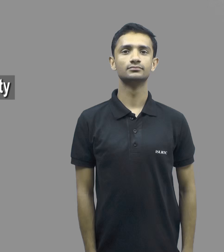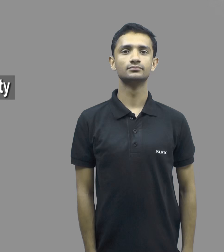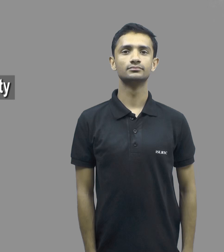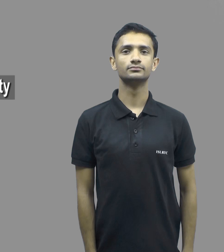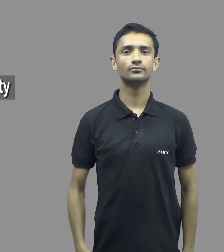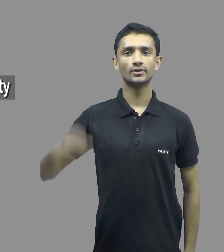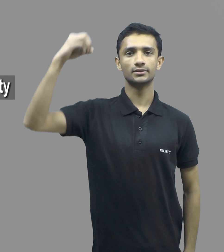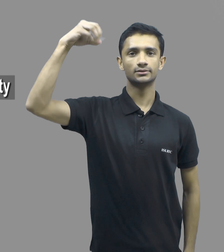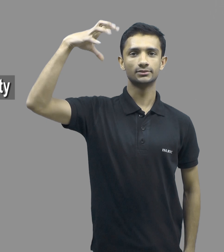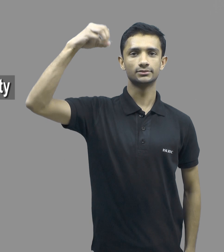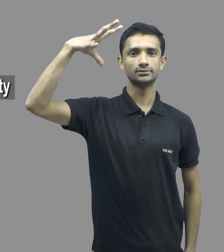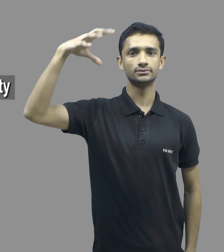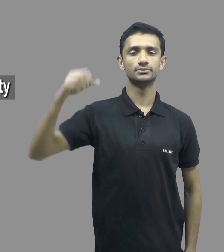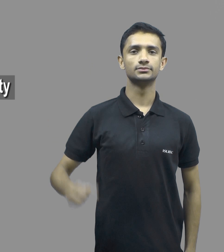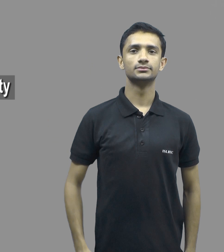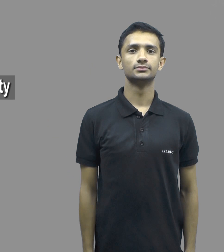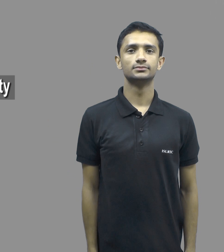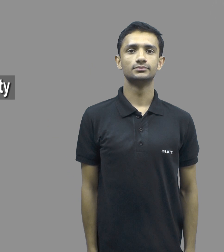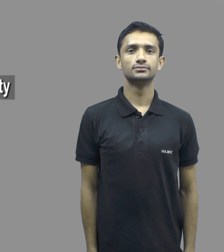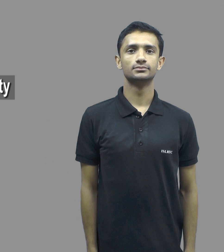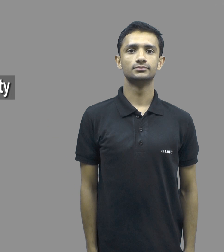Electricity